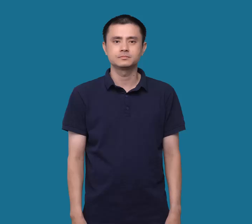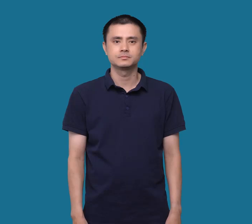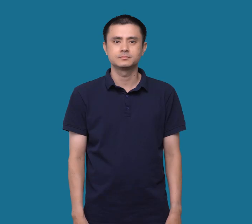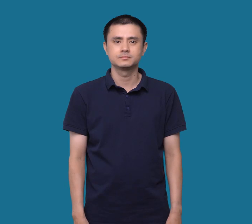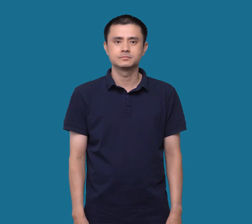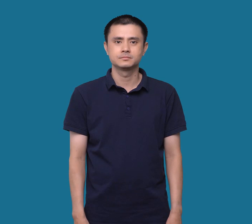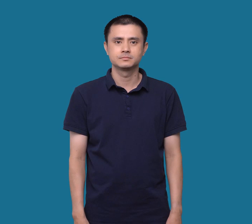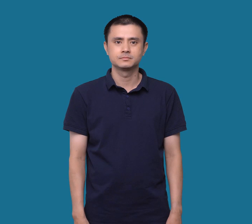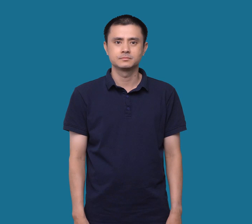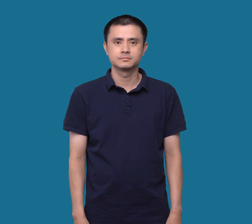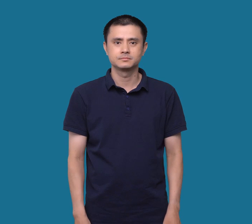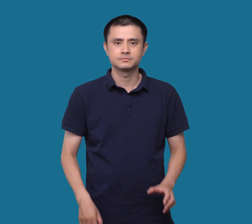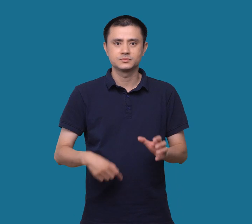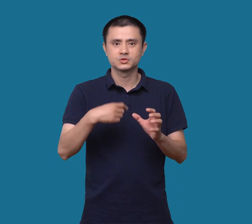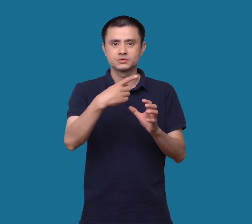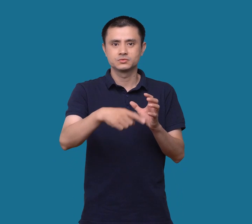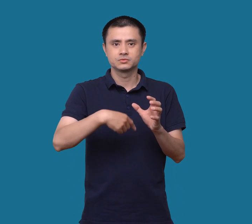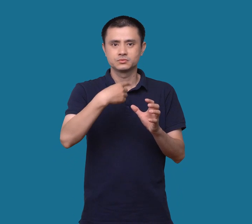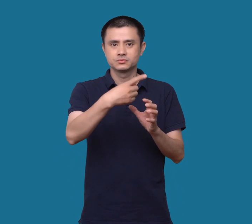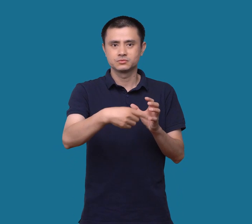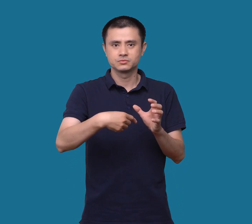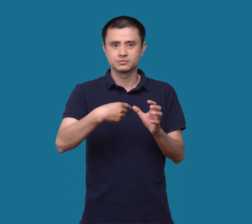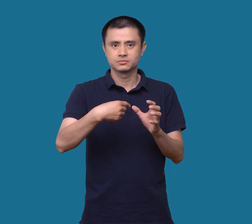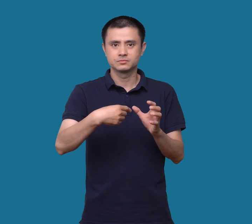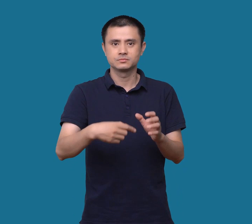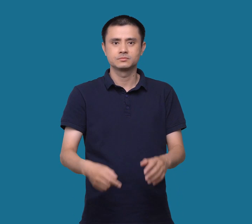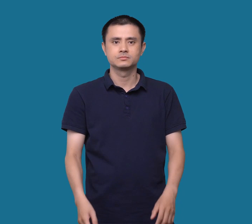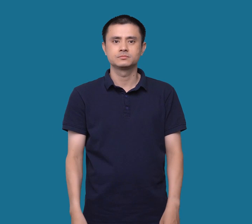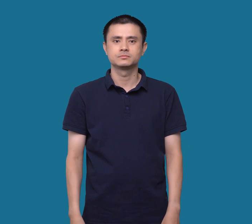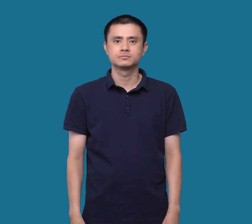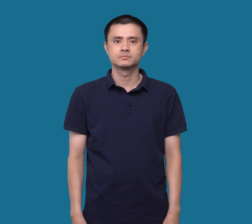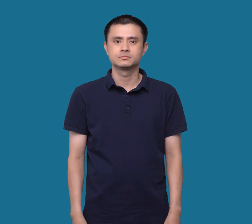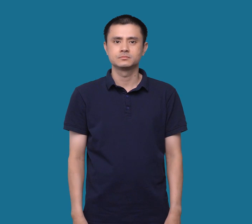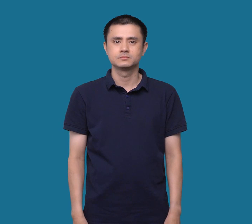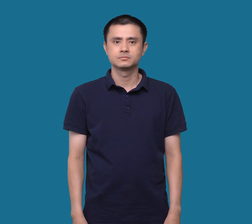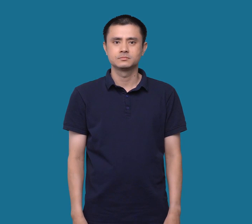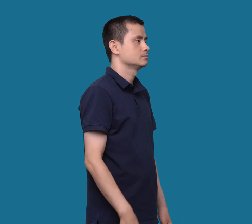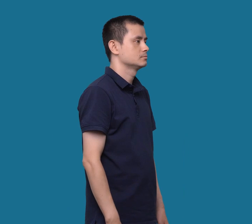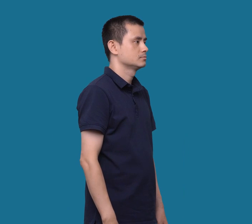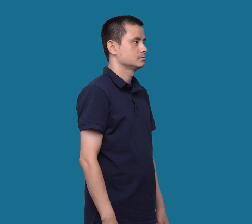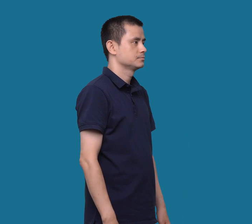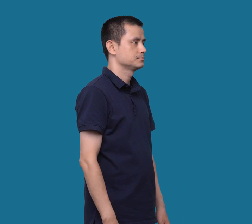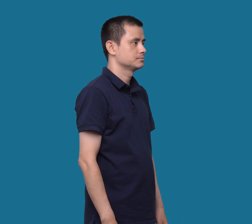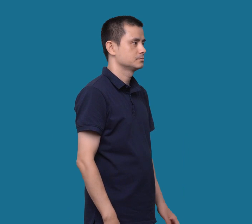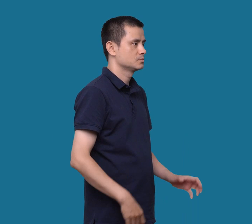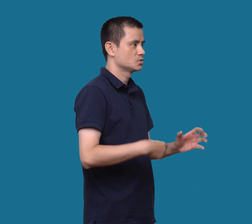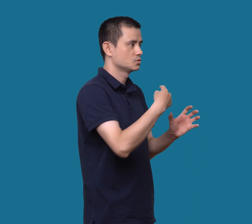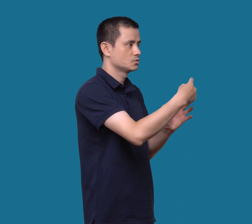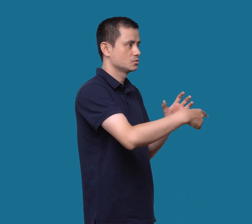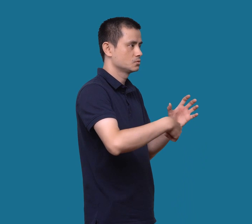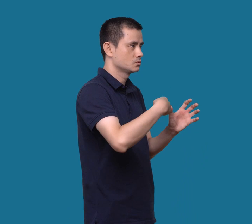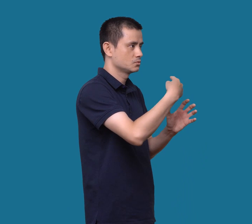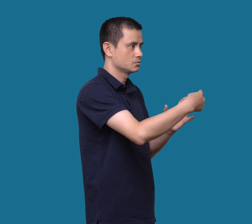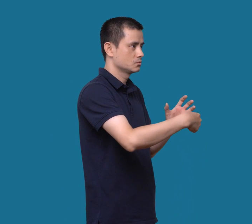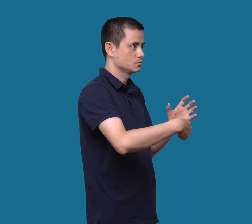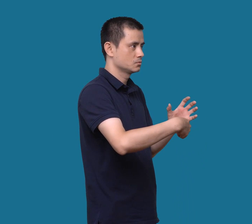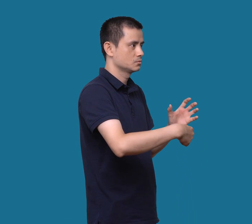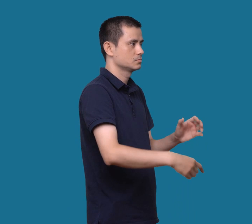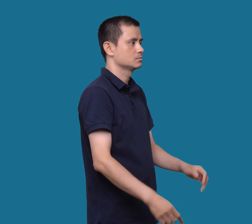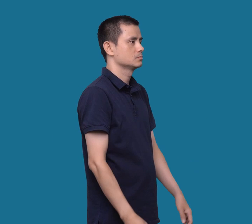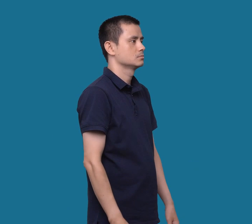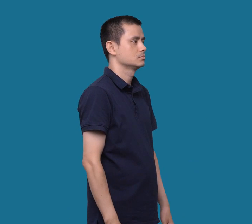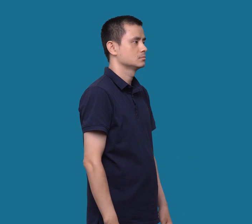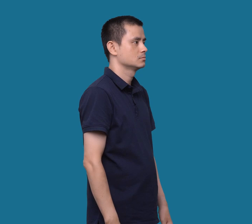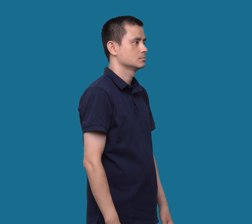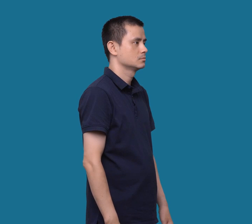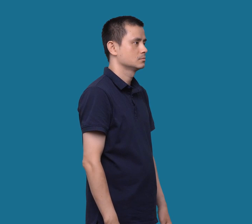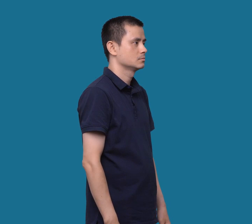tròn